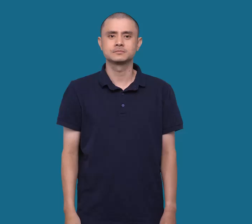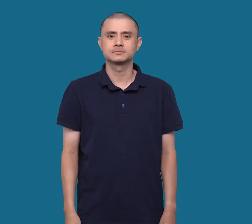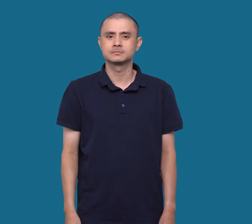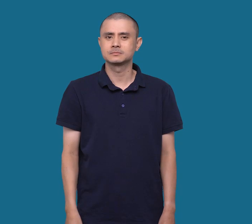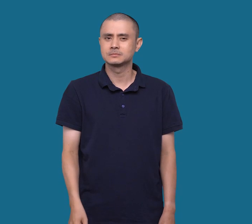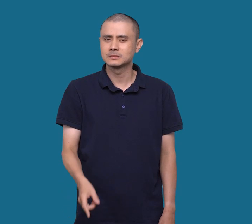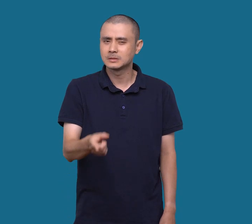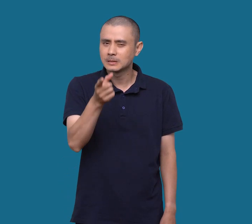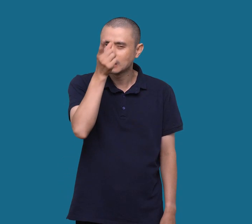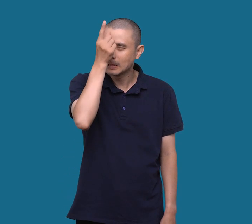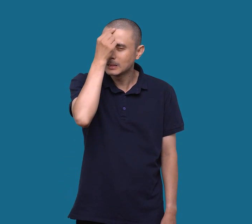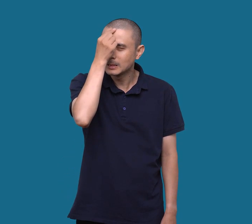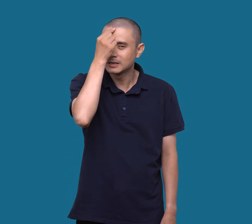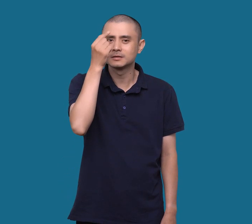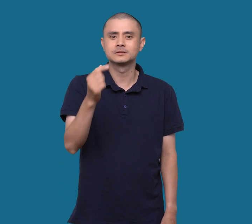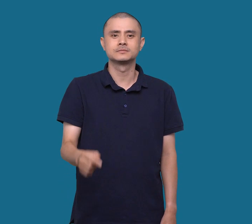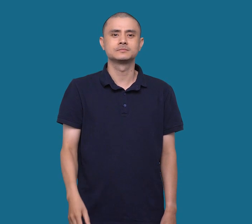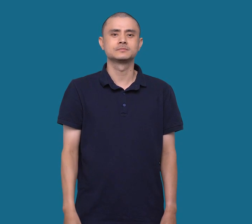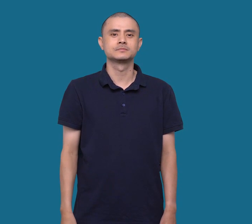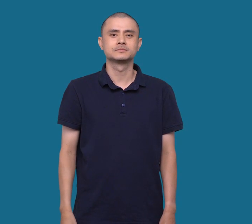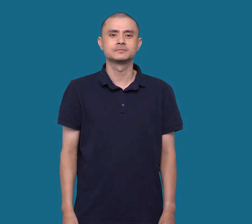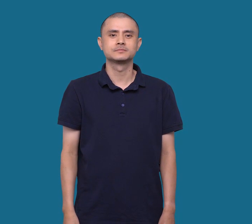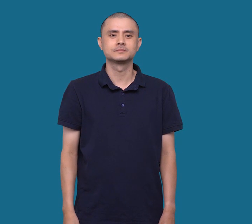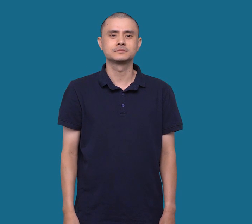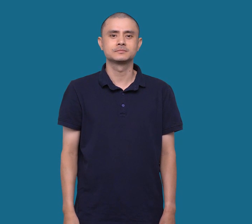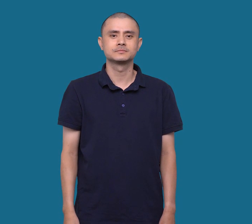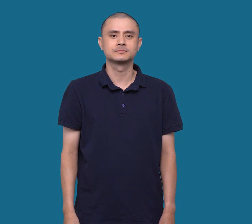ghen tị